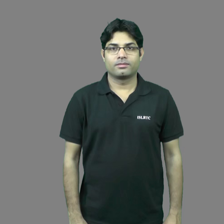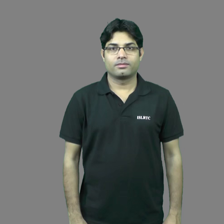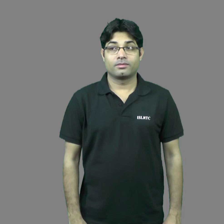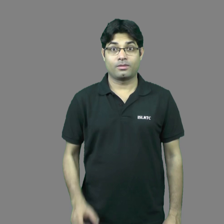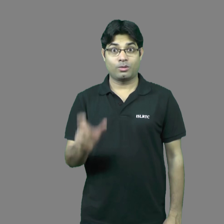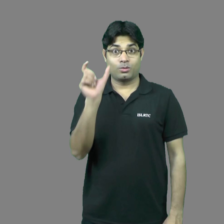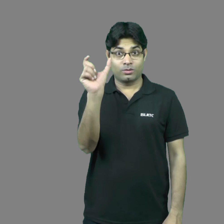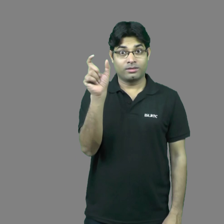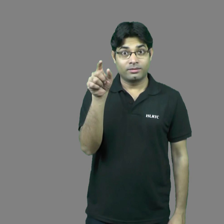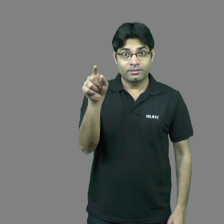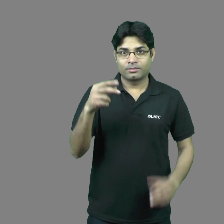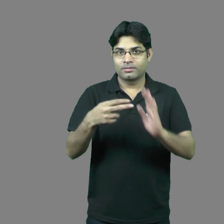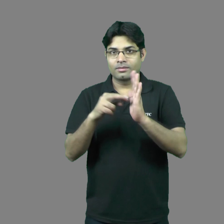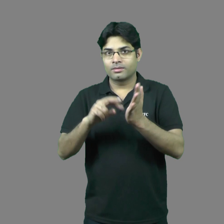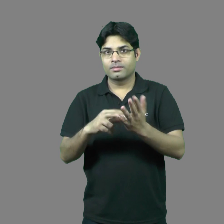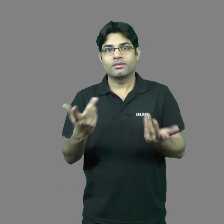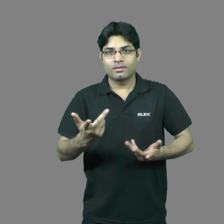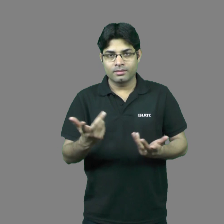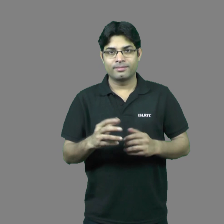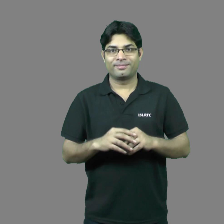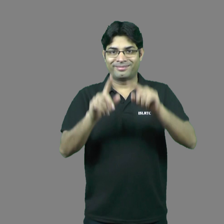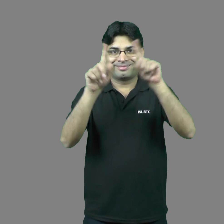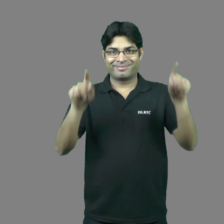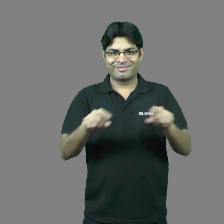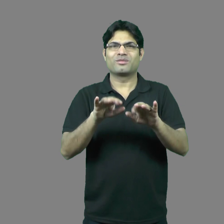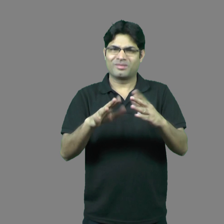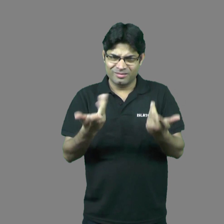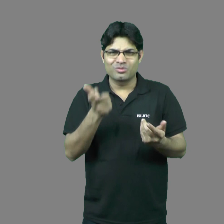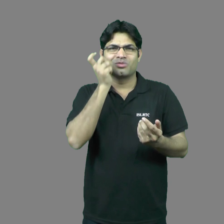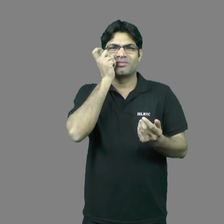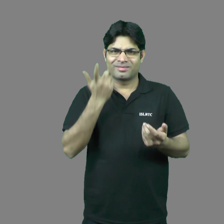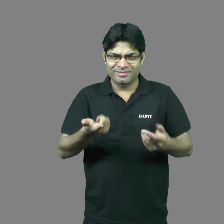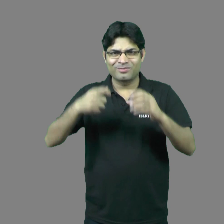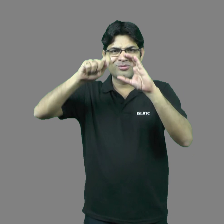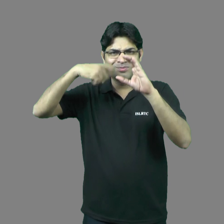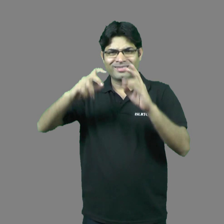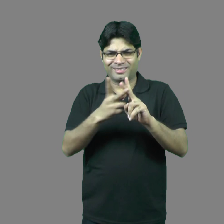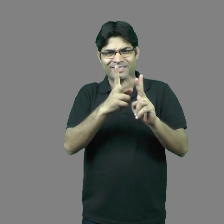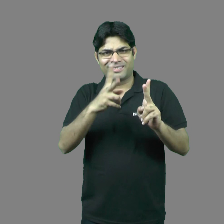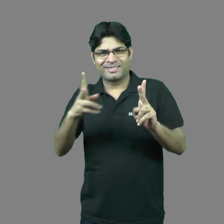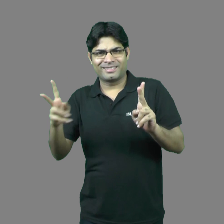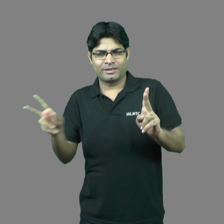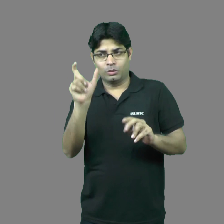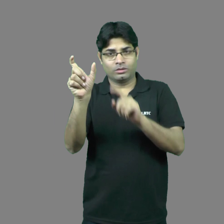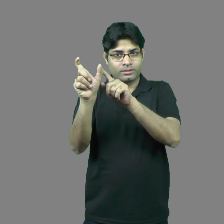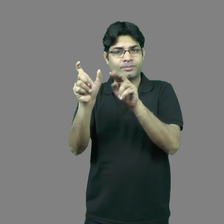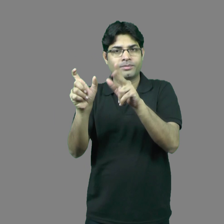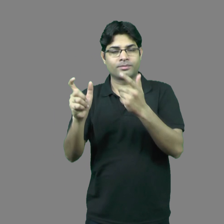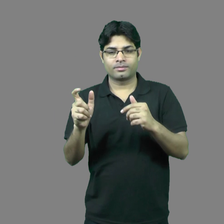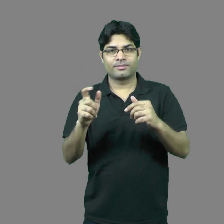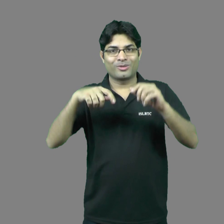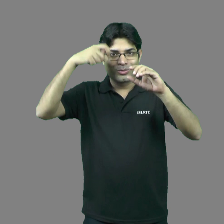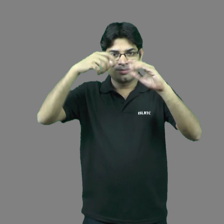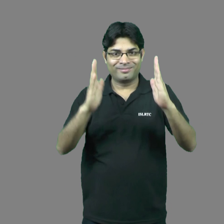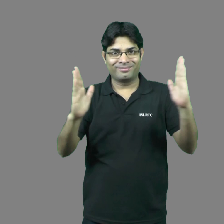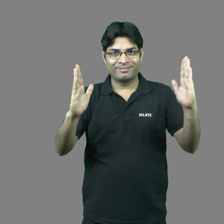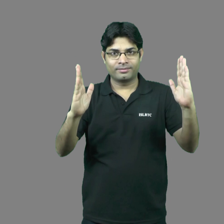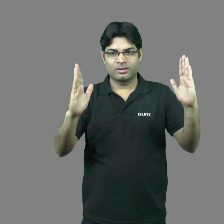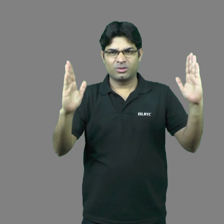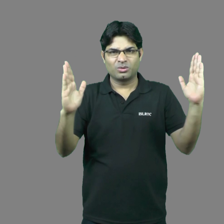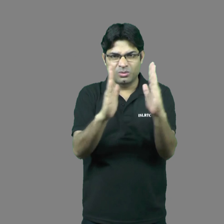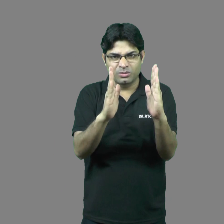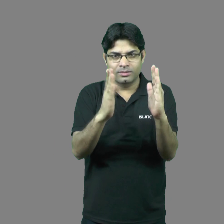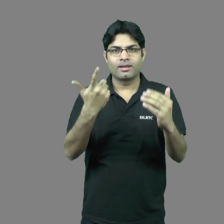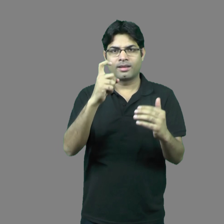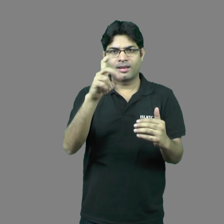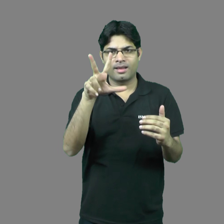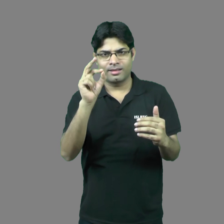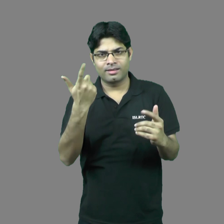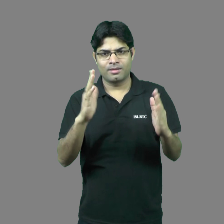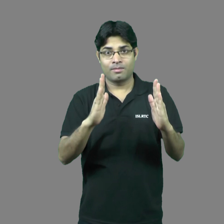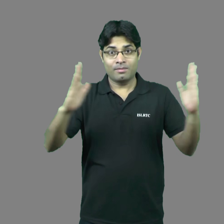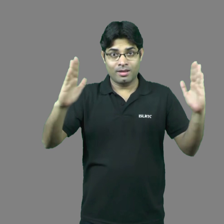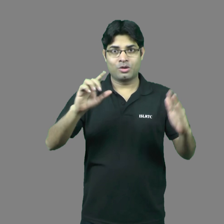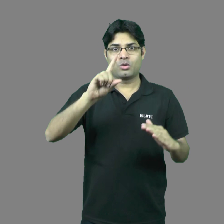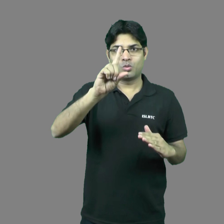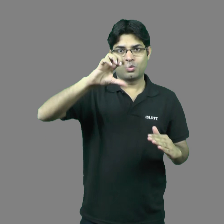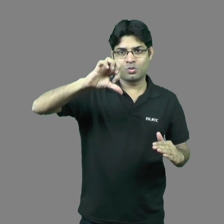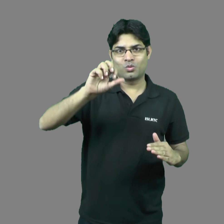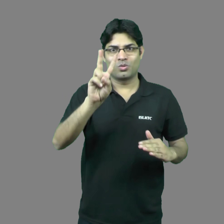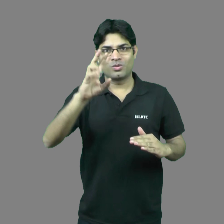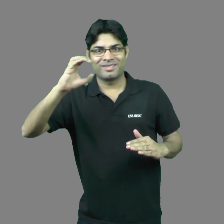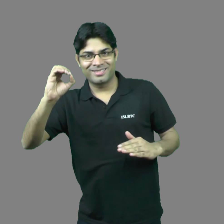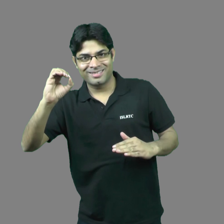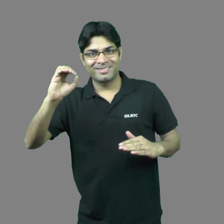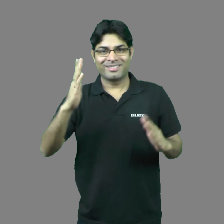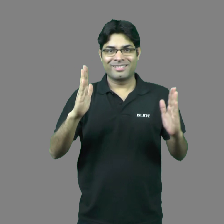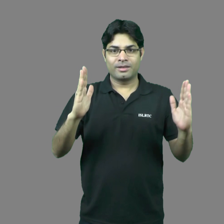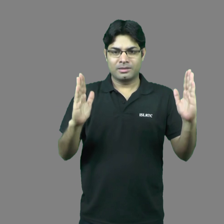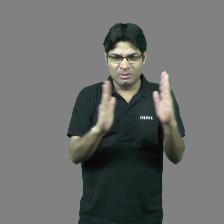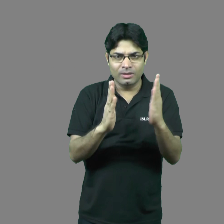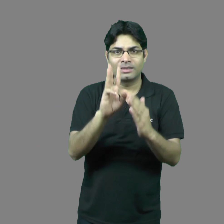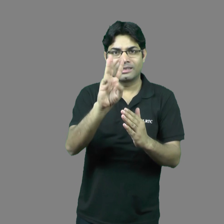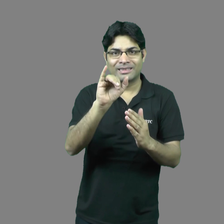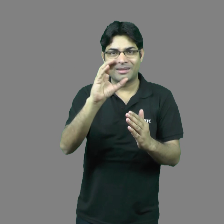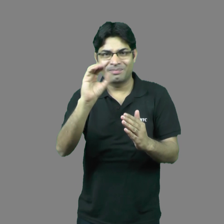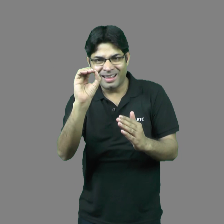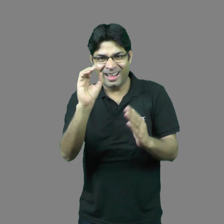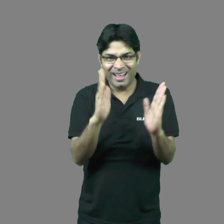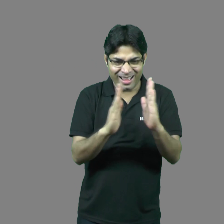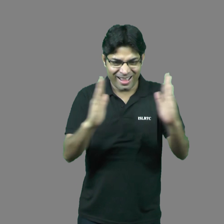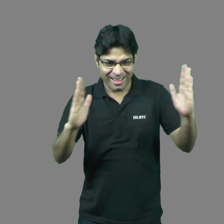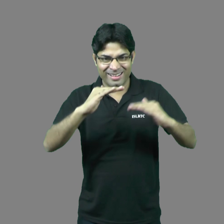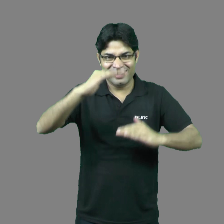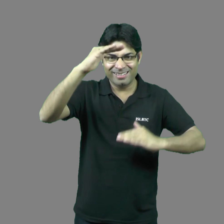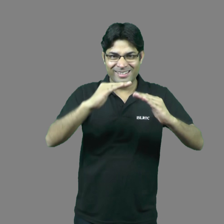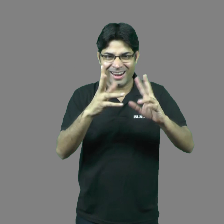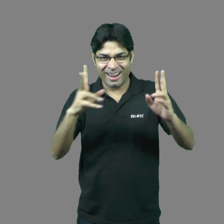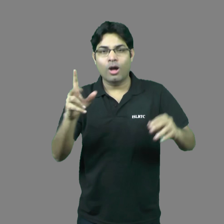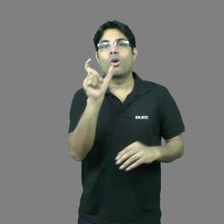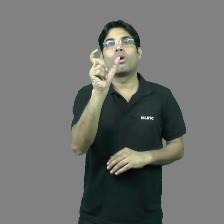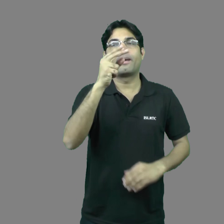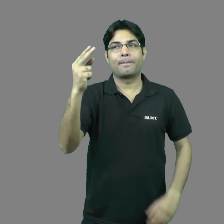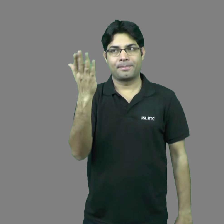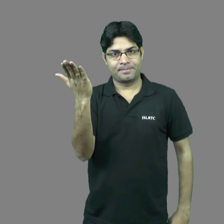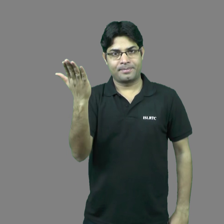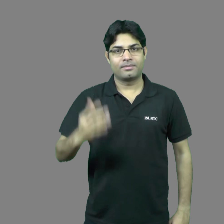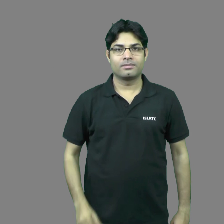Screen Resolution